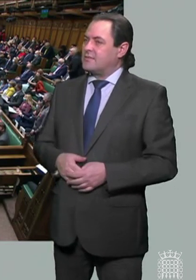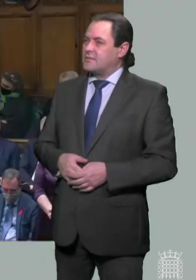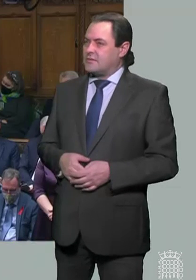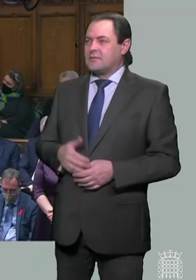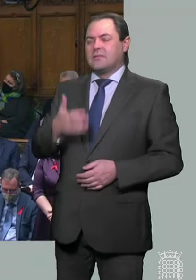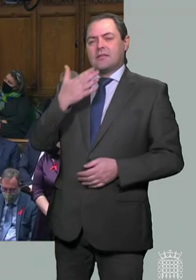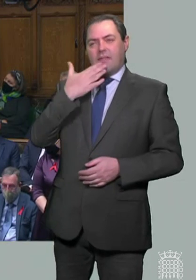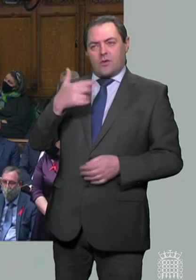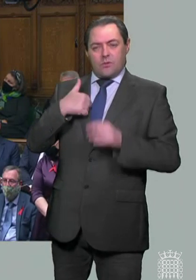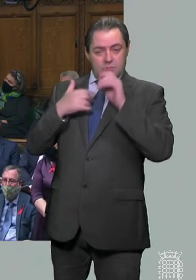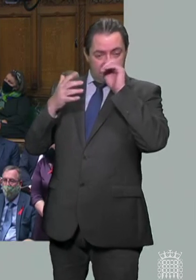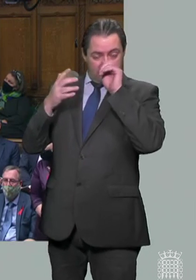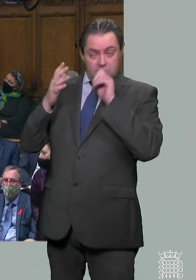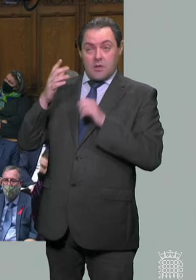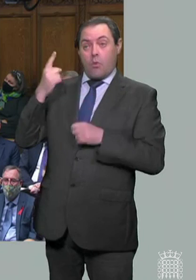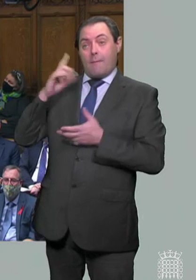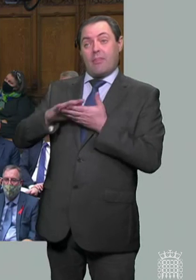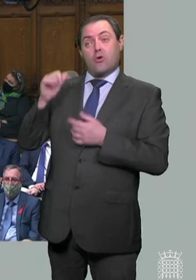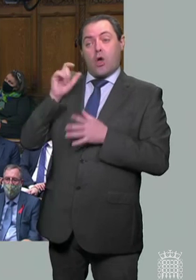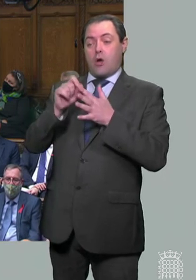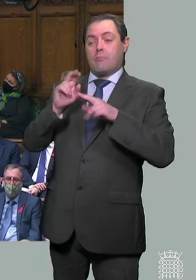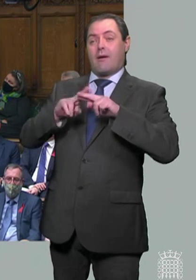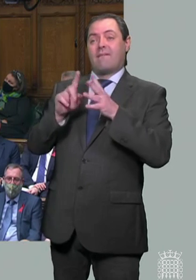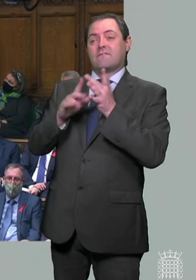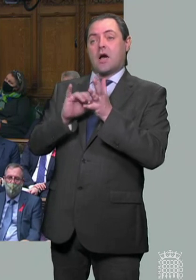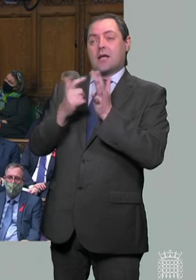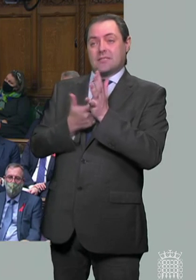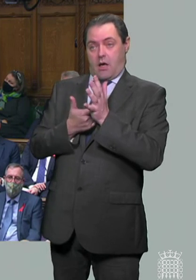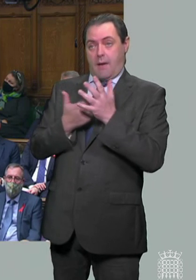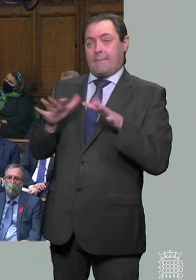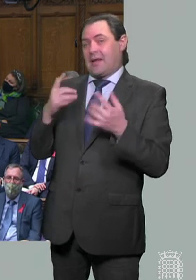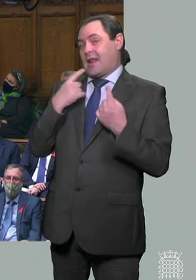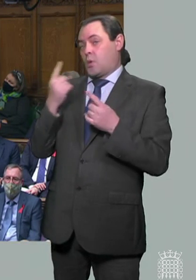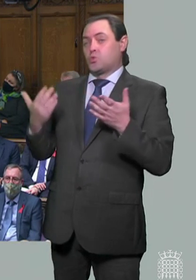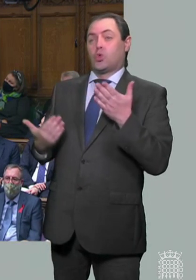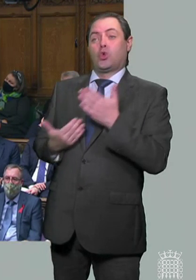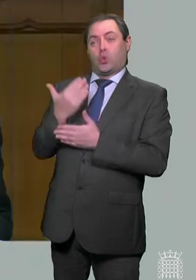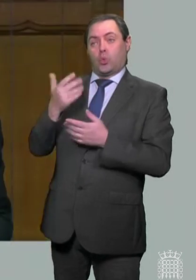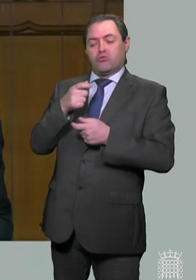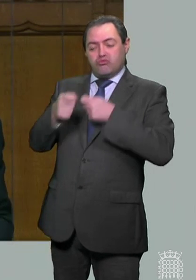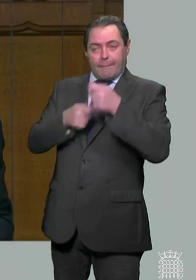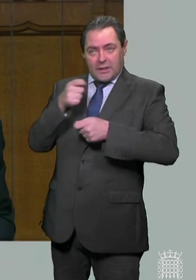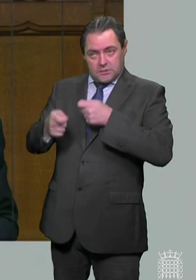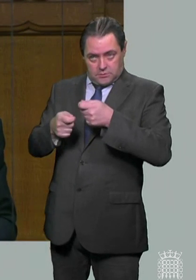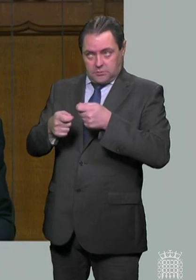Last month, the drug company Pfizer announced the successful trial of a new treatment called Paxlovid.